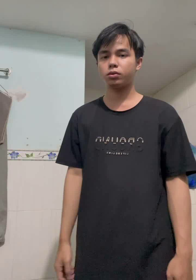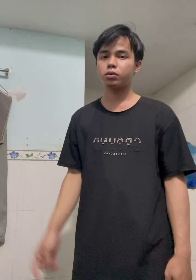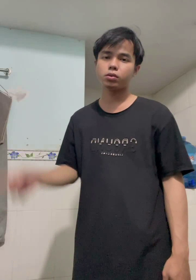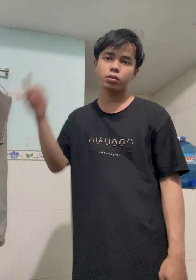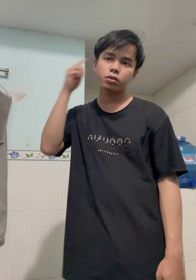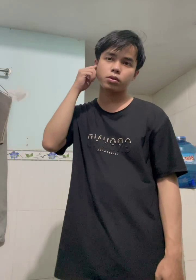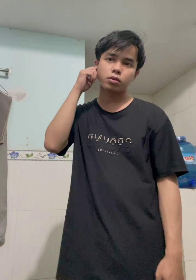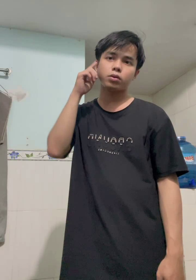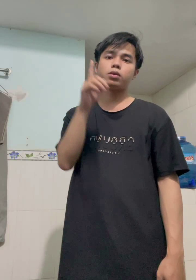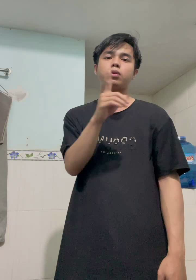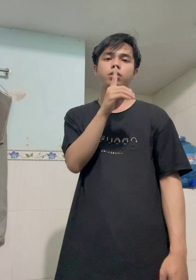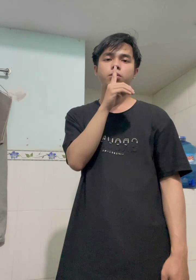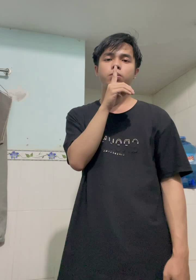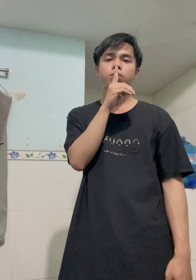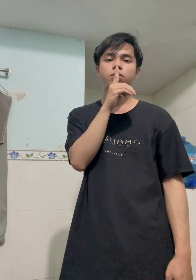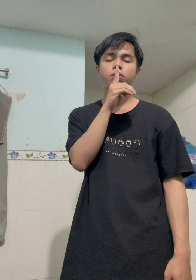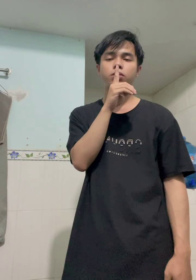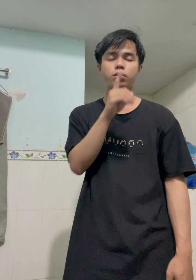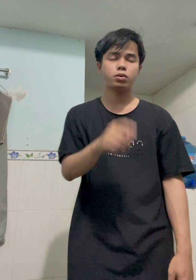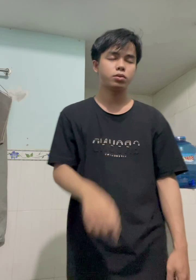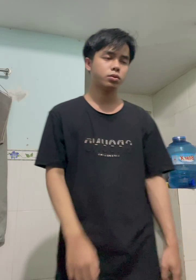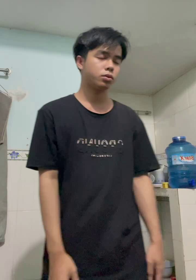diec